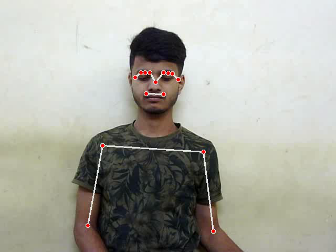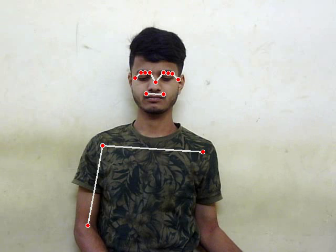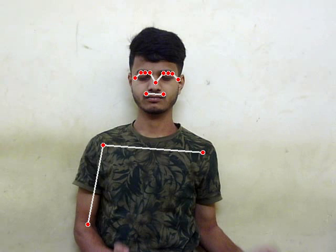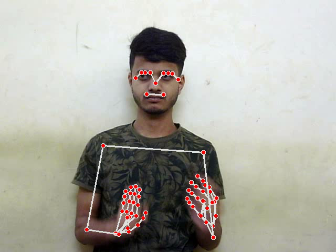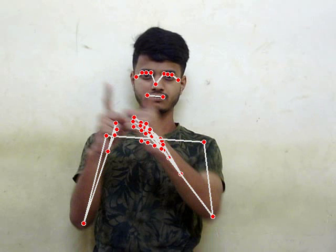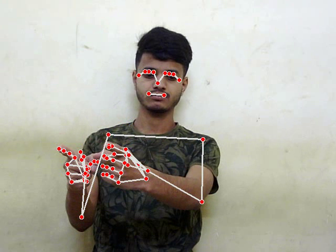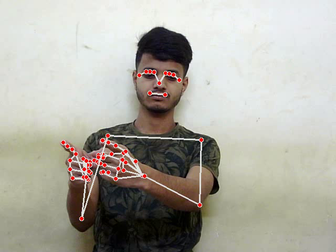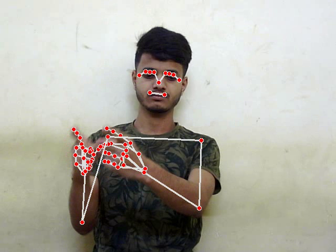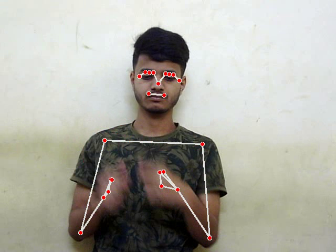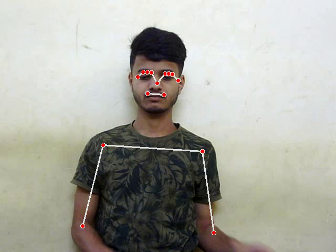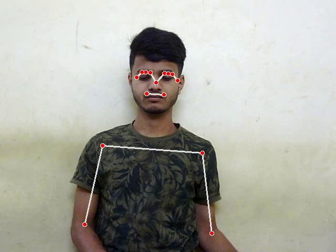go